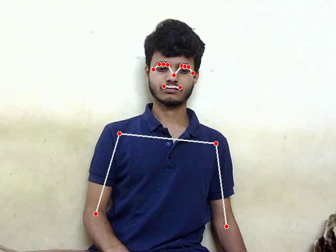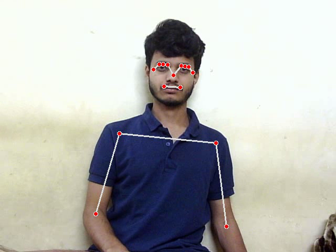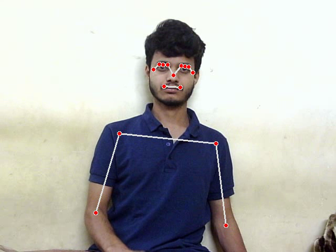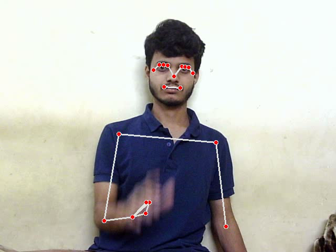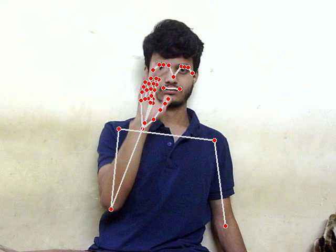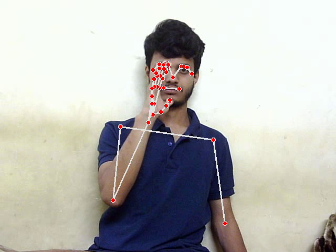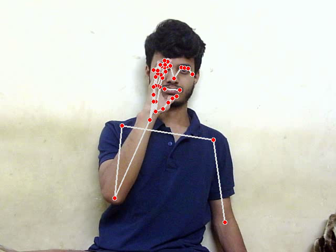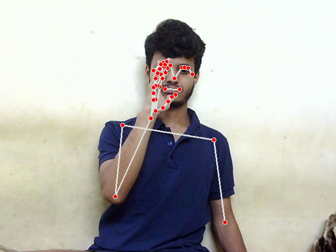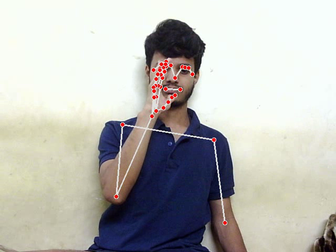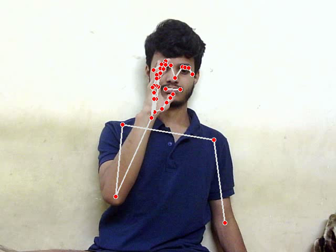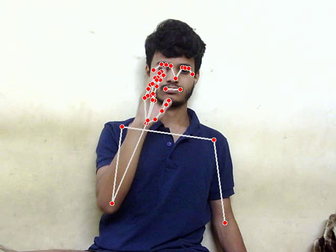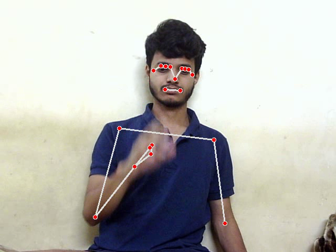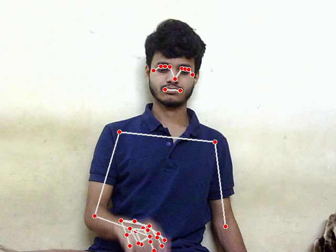mother